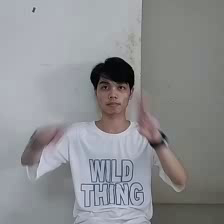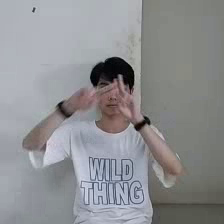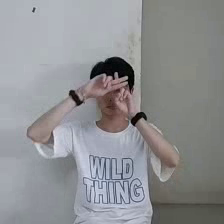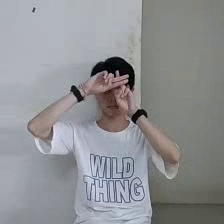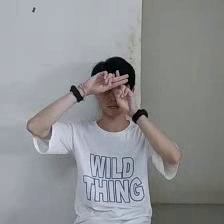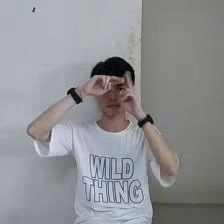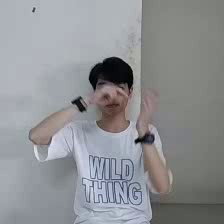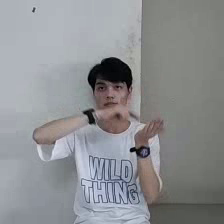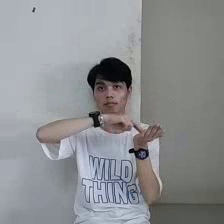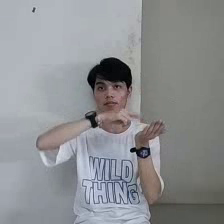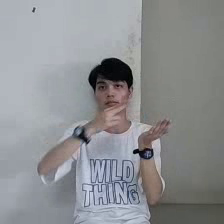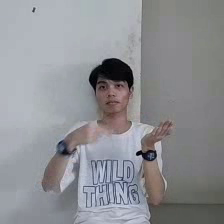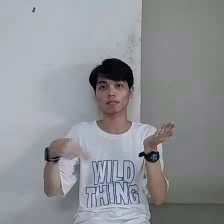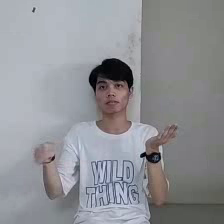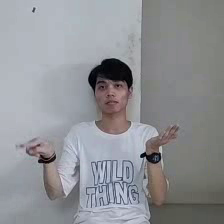Xuất viện